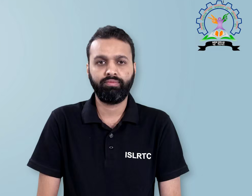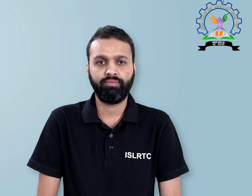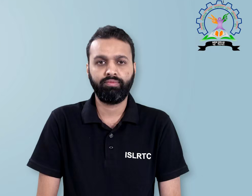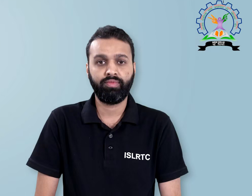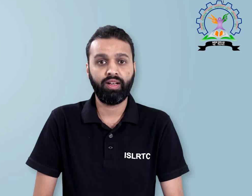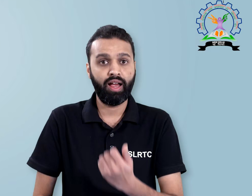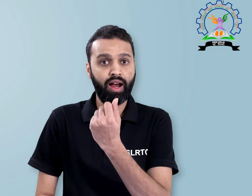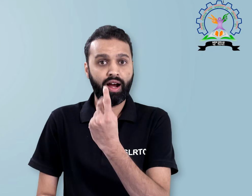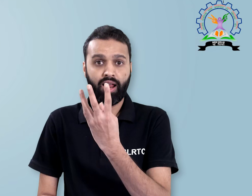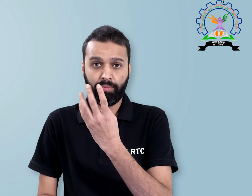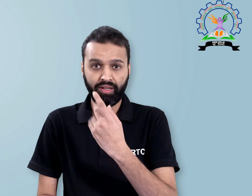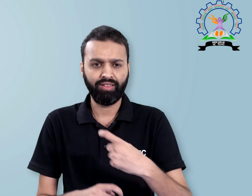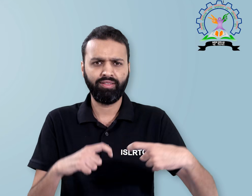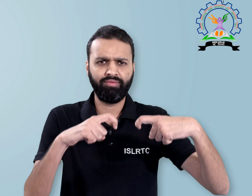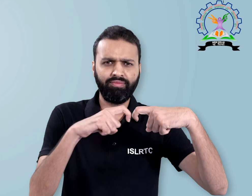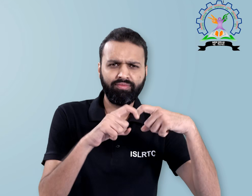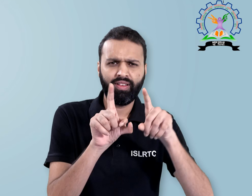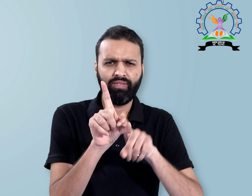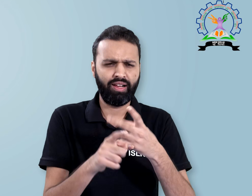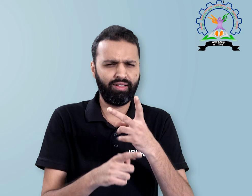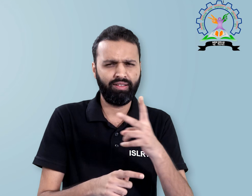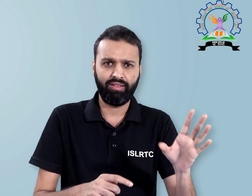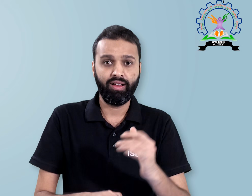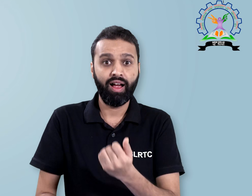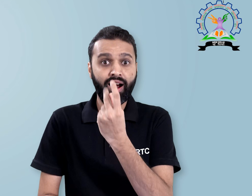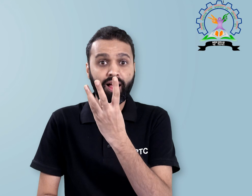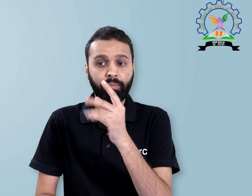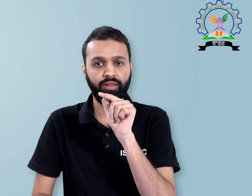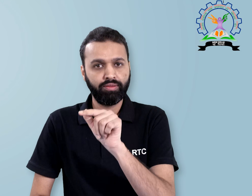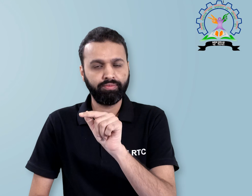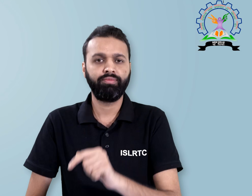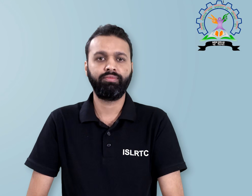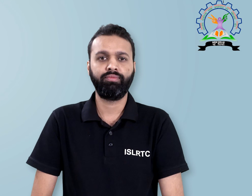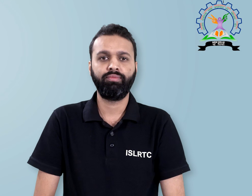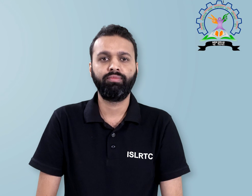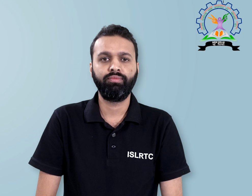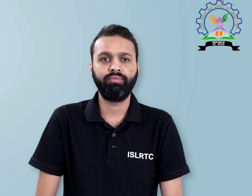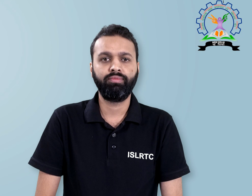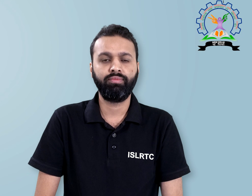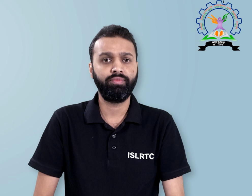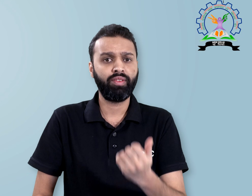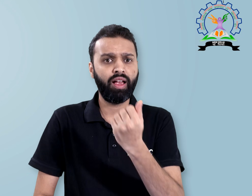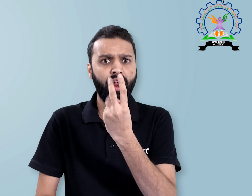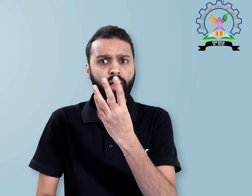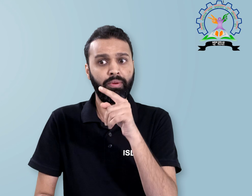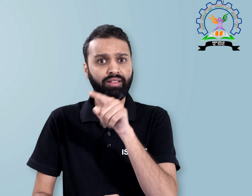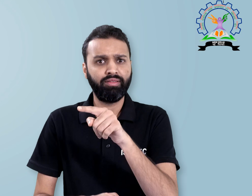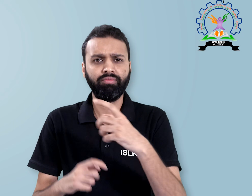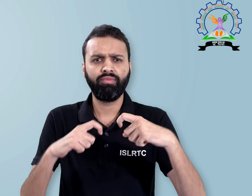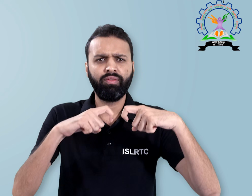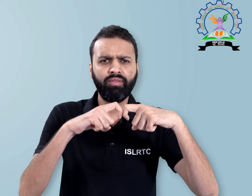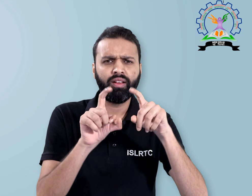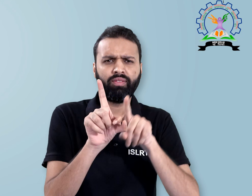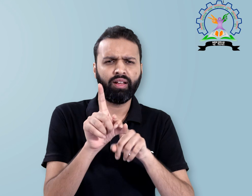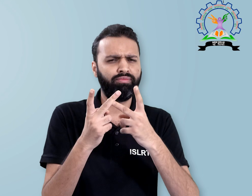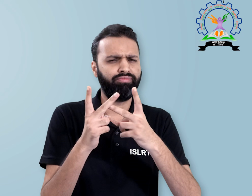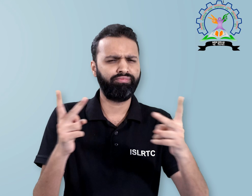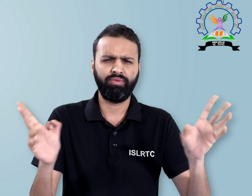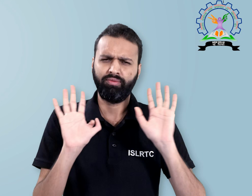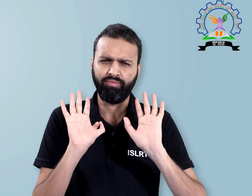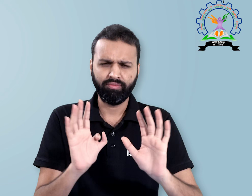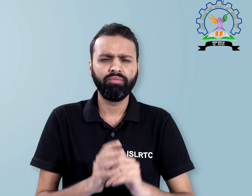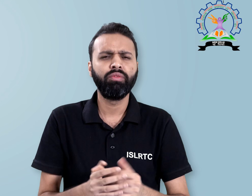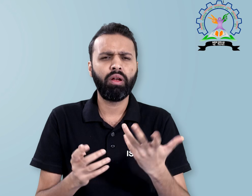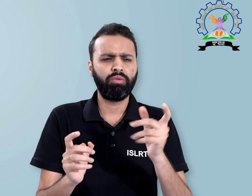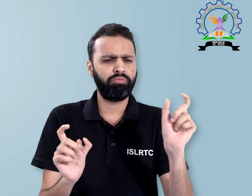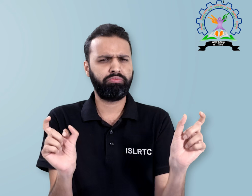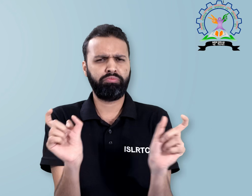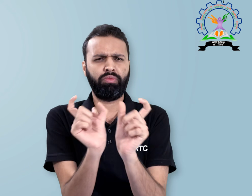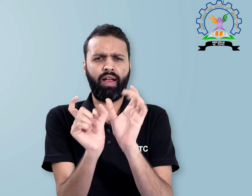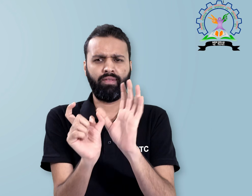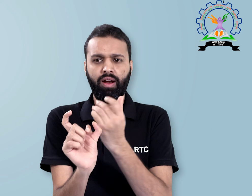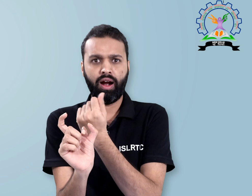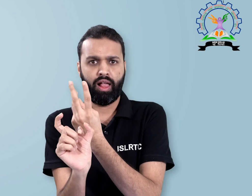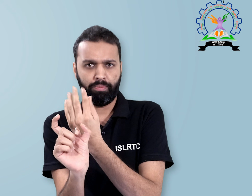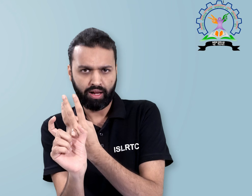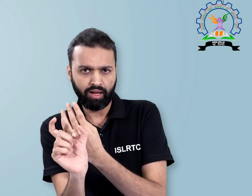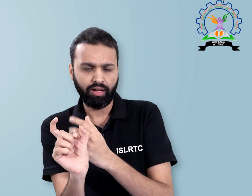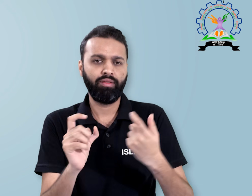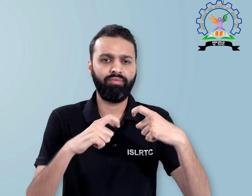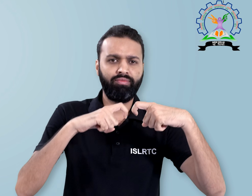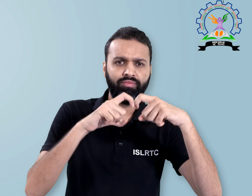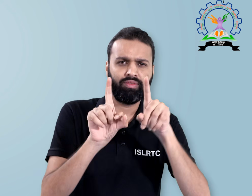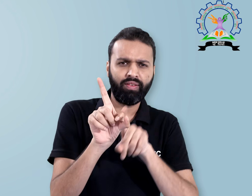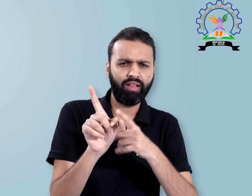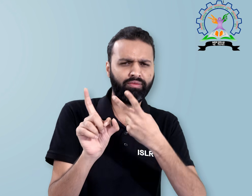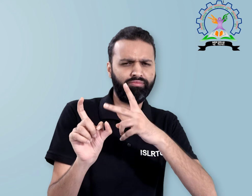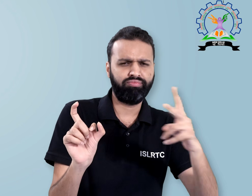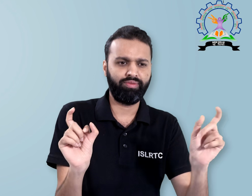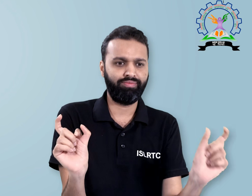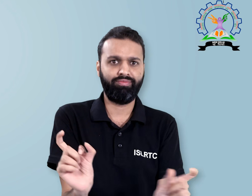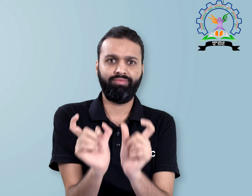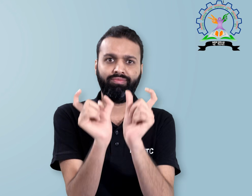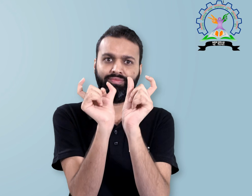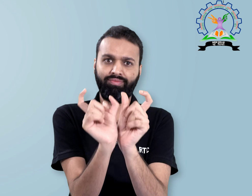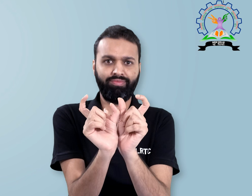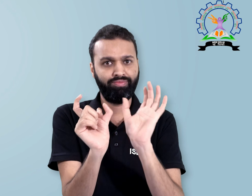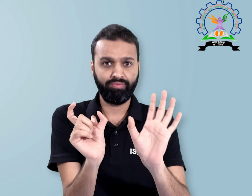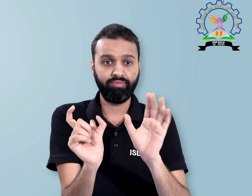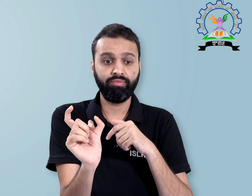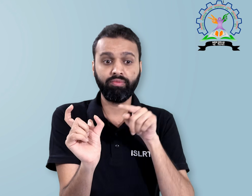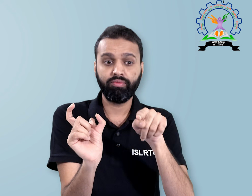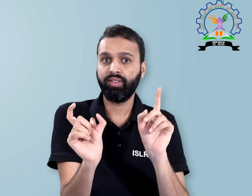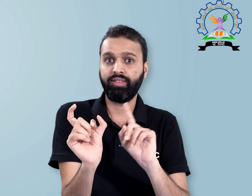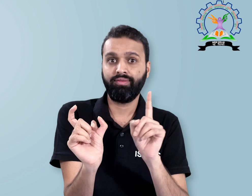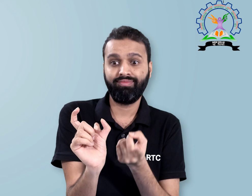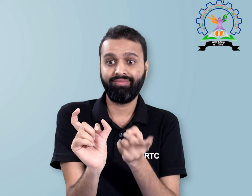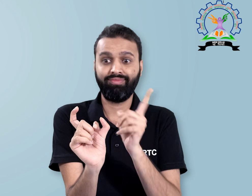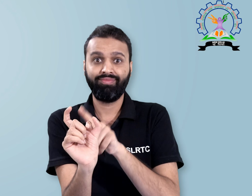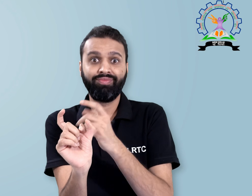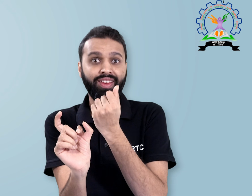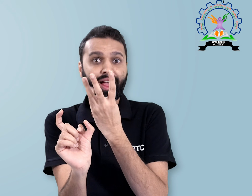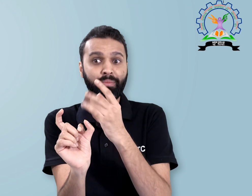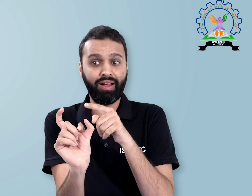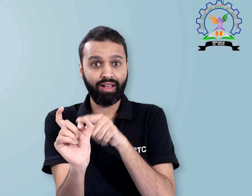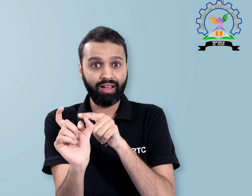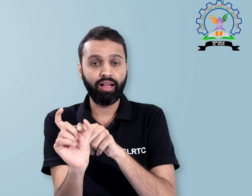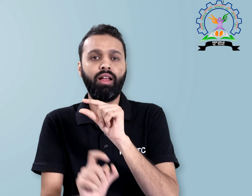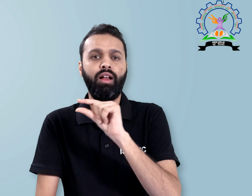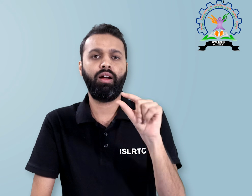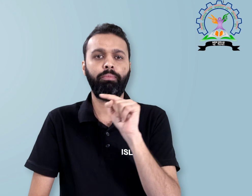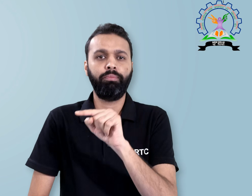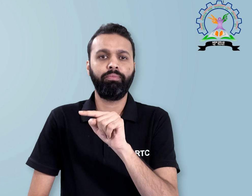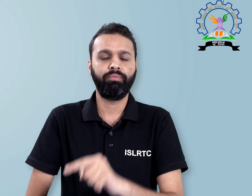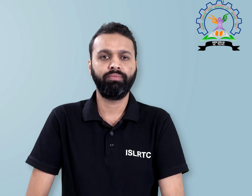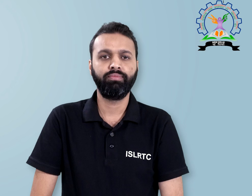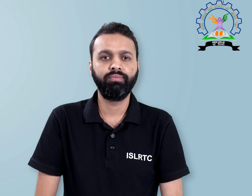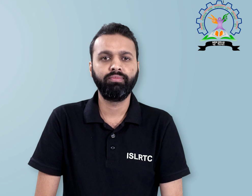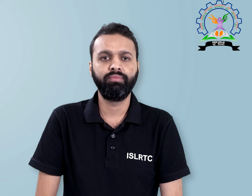Coefficient A number that is multiplied by a variable in an algebraic expression is called a coefficient. For example, in the term 7x, 7 is the coefficient.